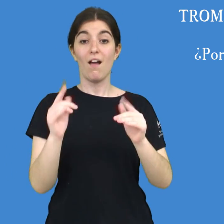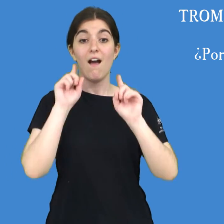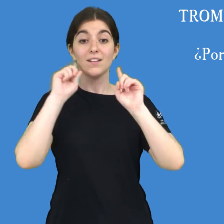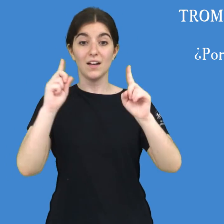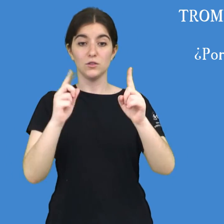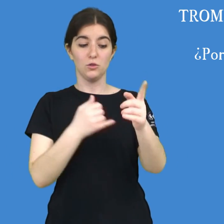caso